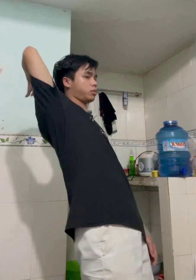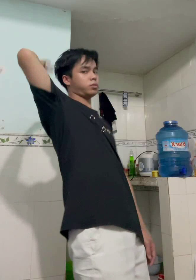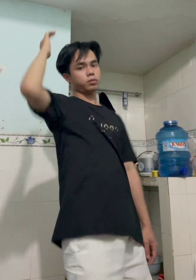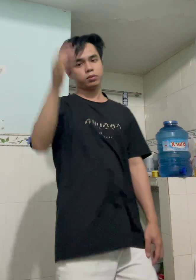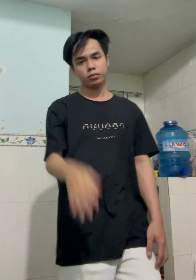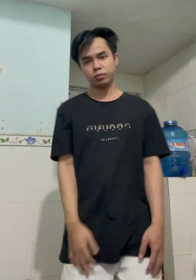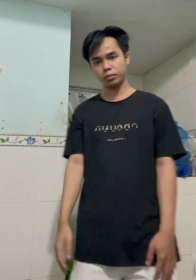vo ly